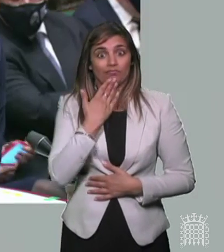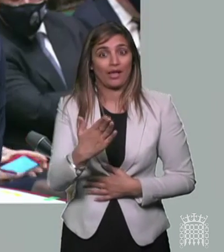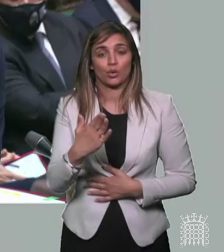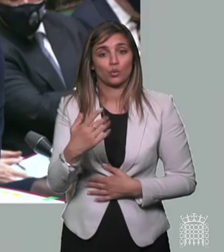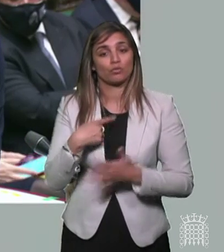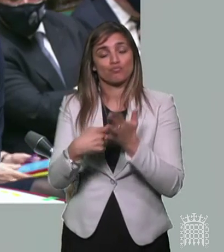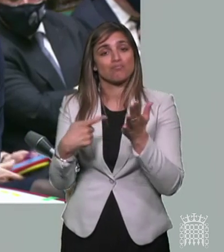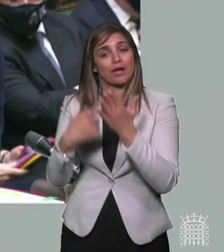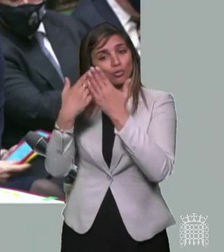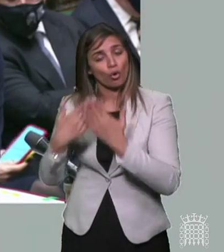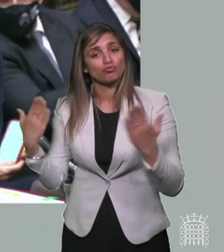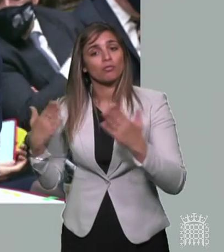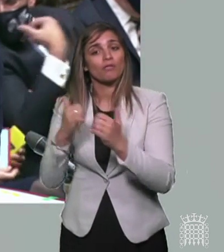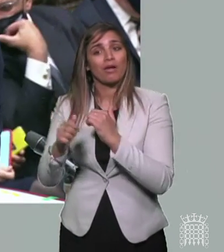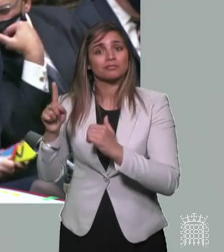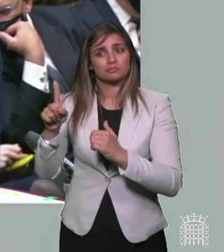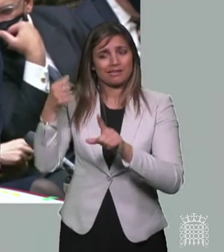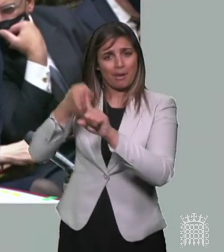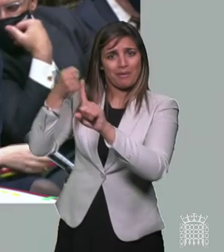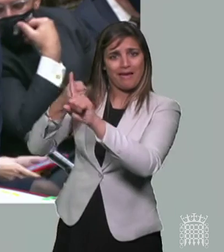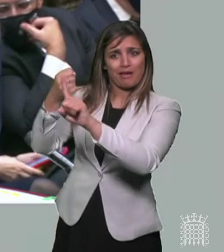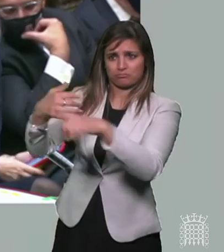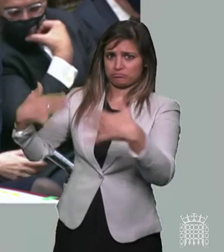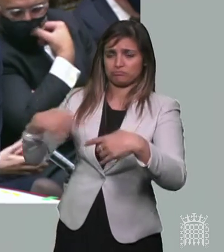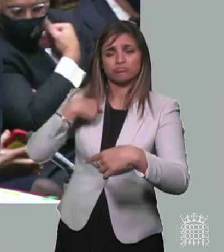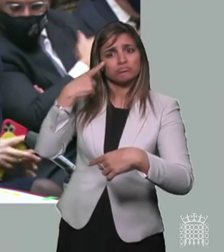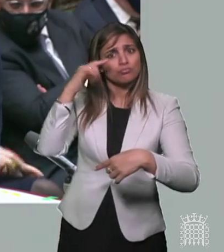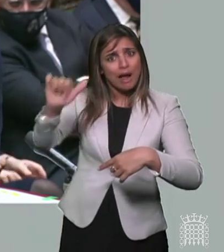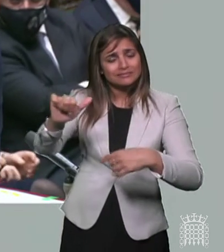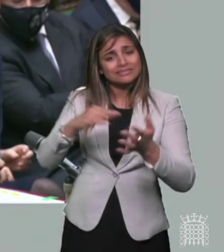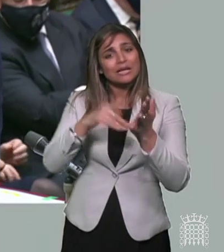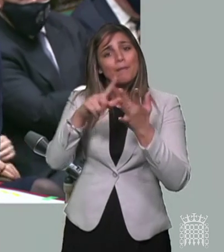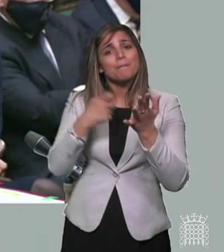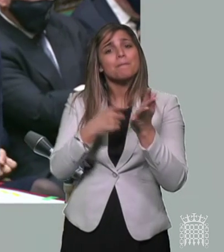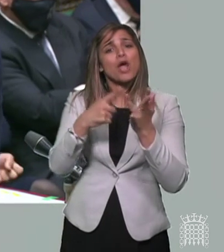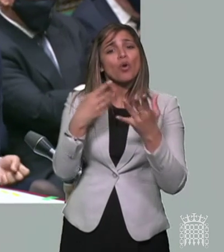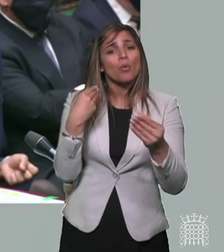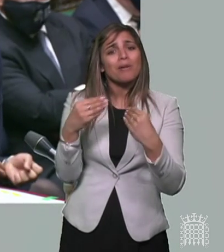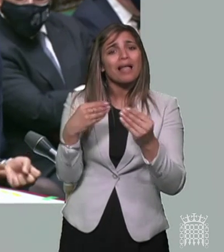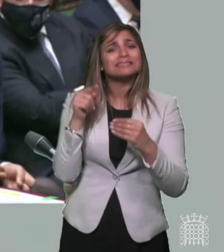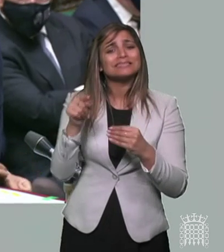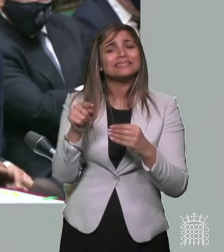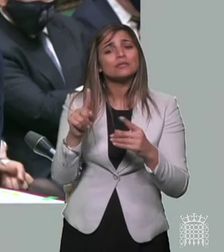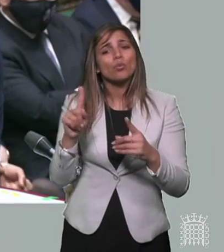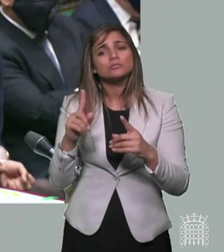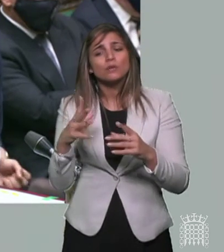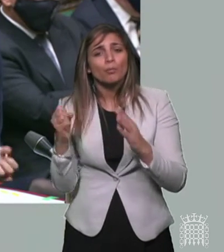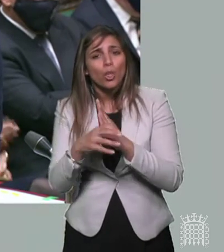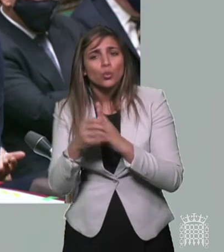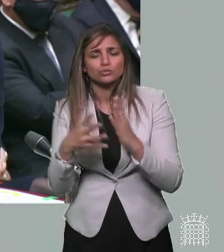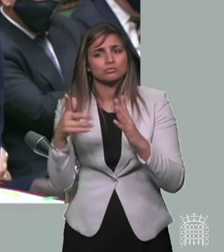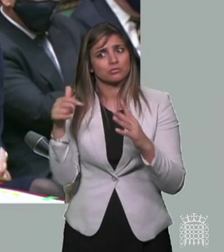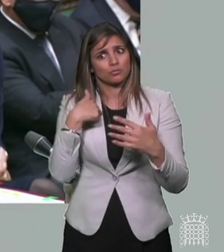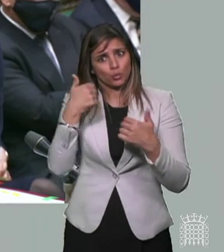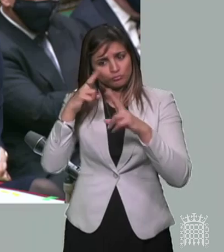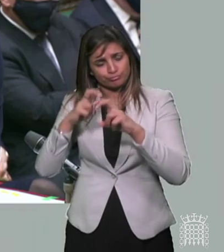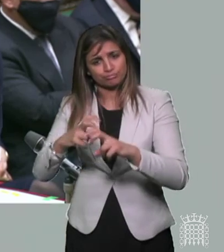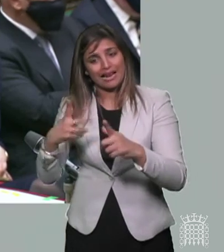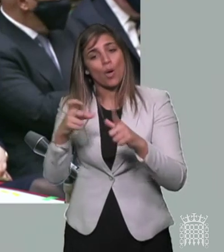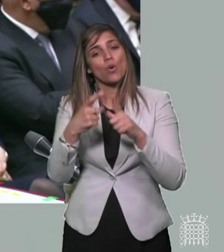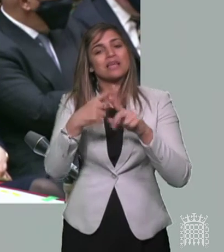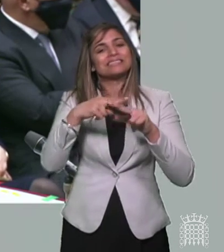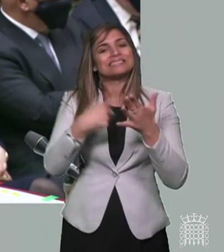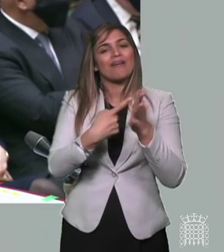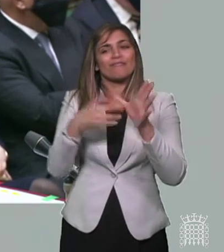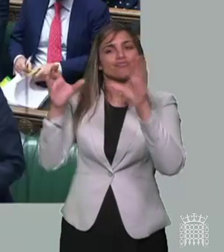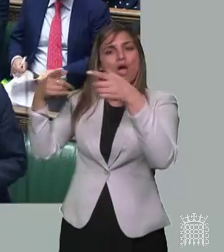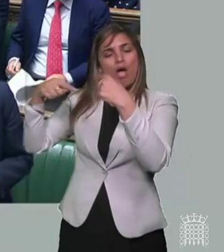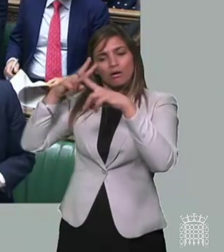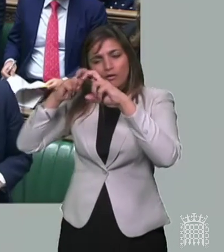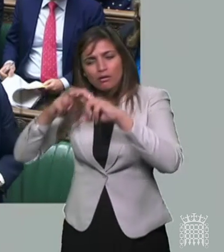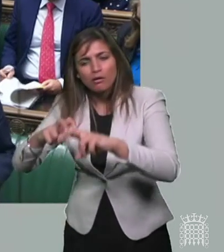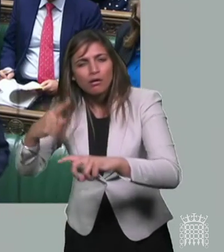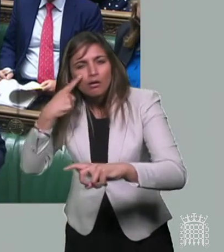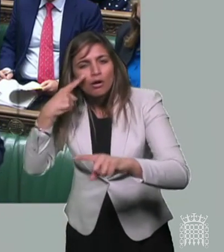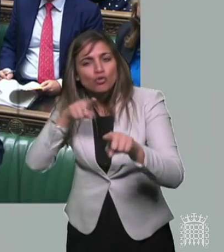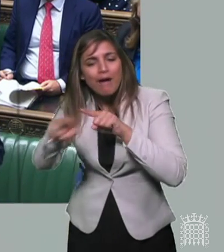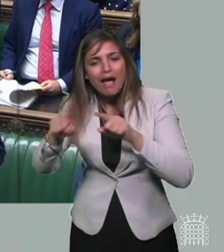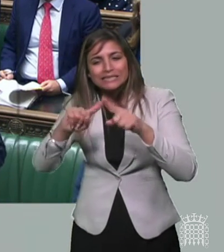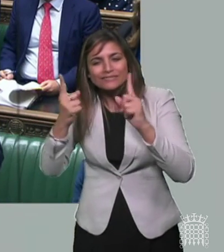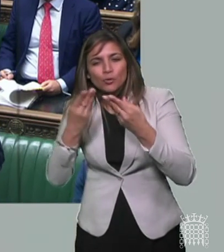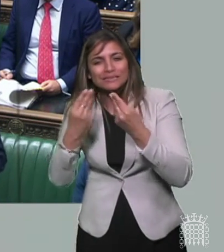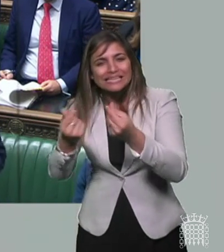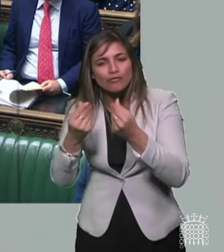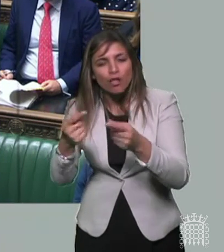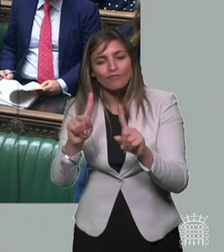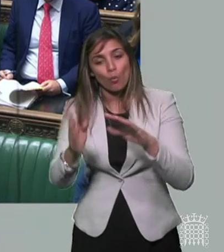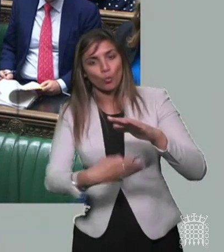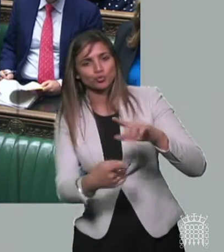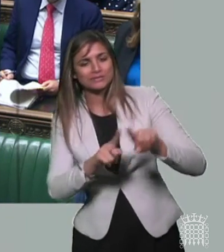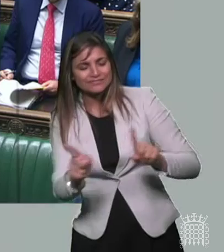I believe that we should tackle microplastic pollution, and I am glad that the Department for Environment, Food and Rural Affairs is looking at the introduction of legislation for microfibre filters on washing machines as a cost-beneficial solution.